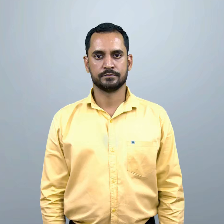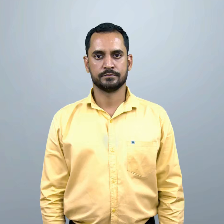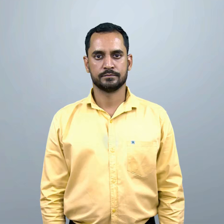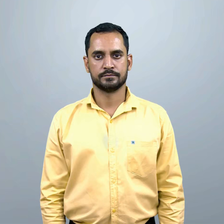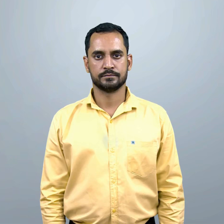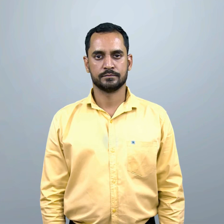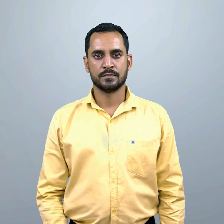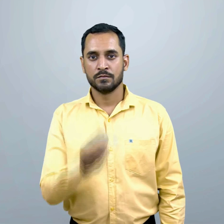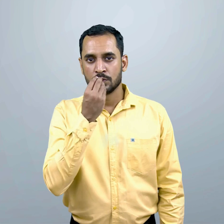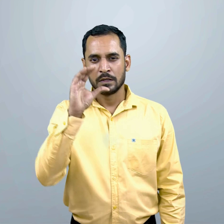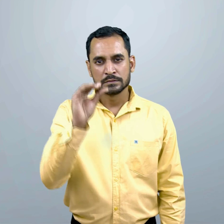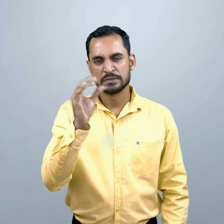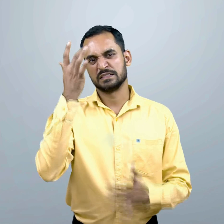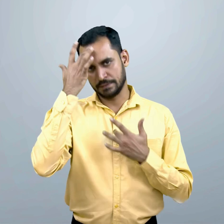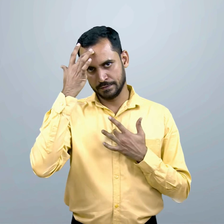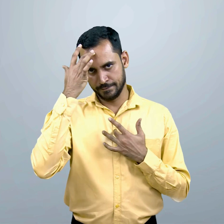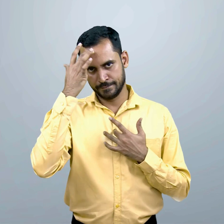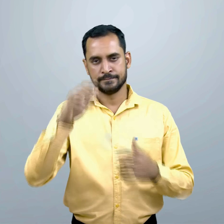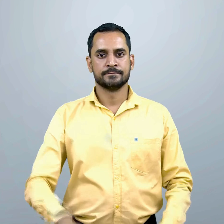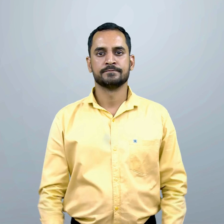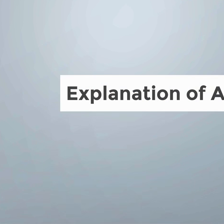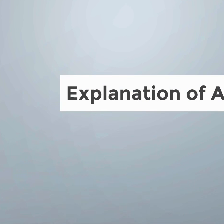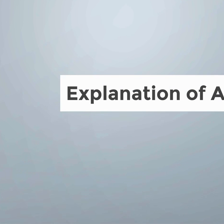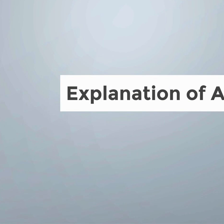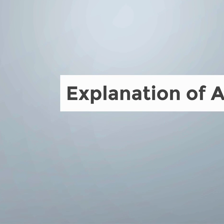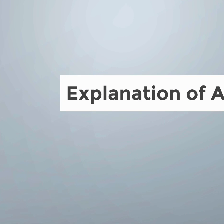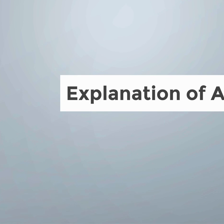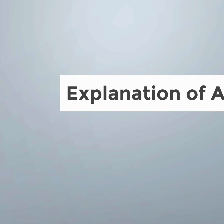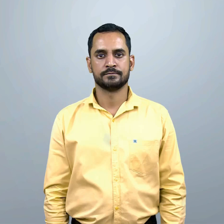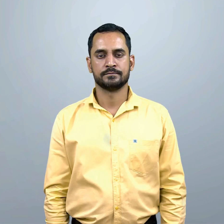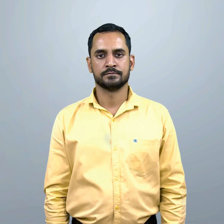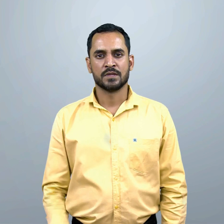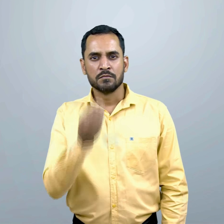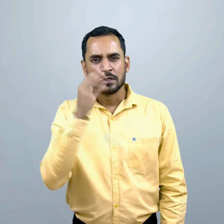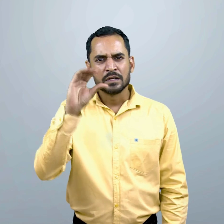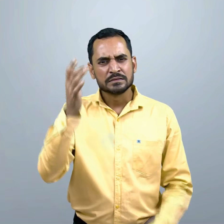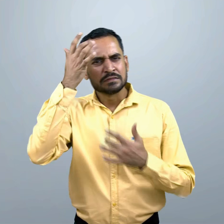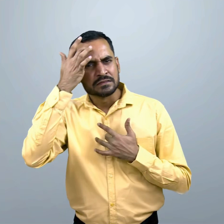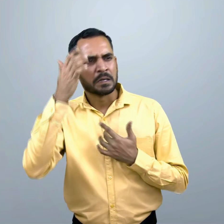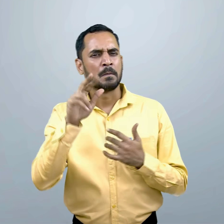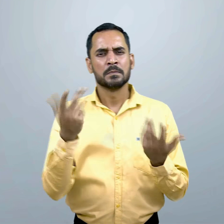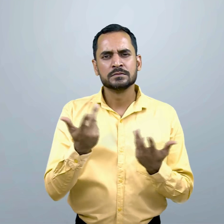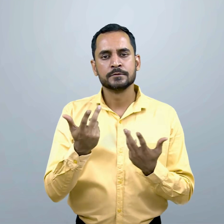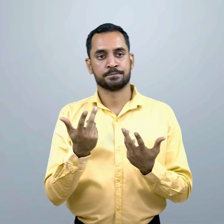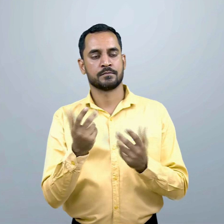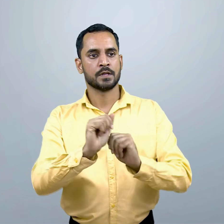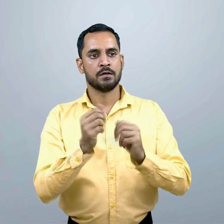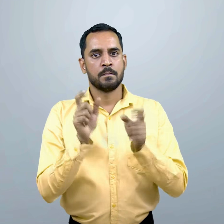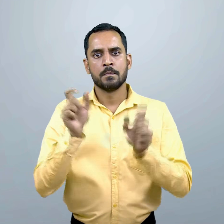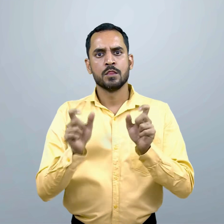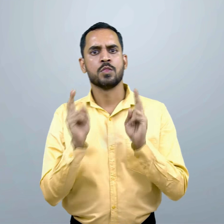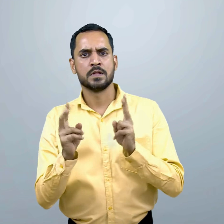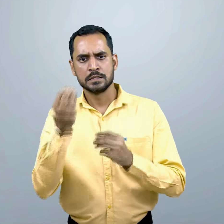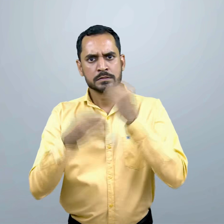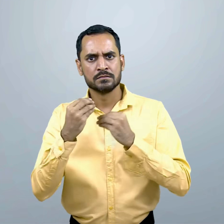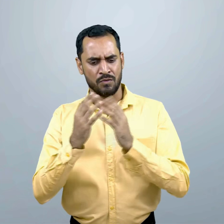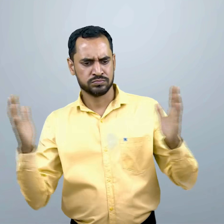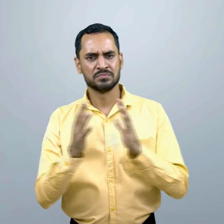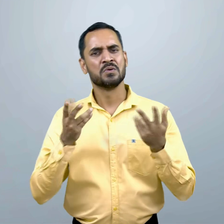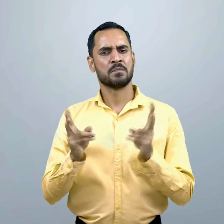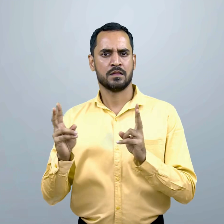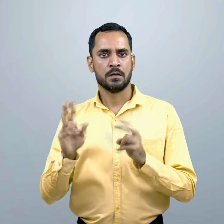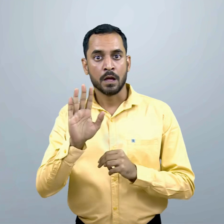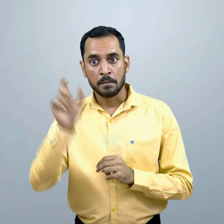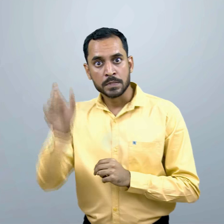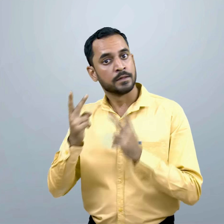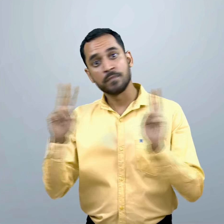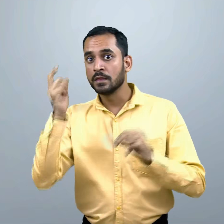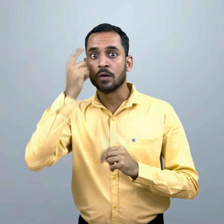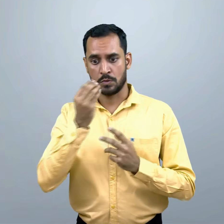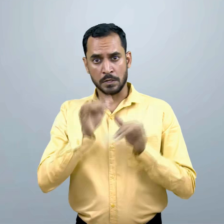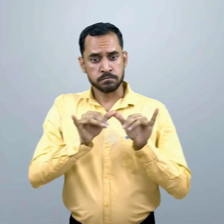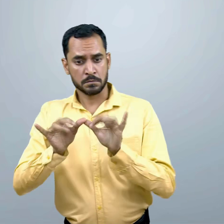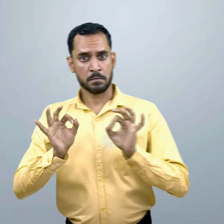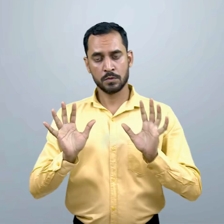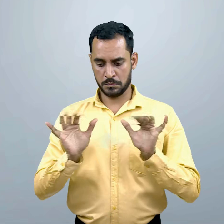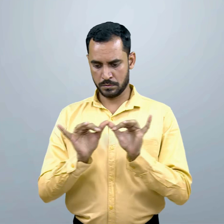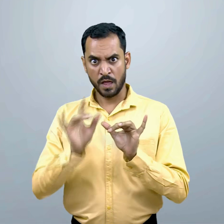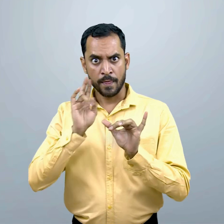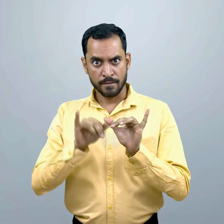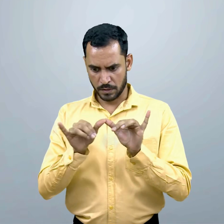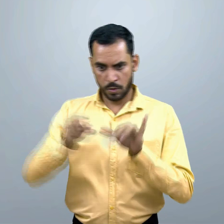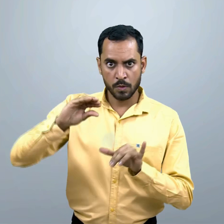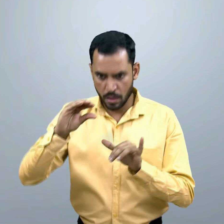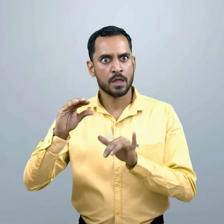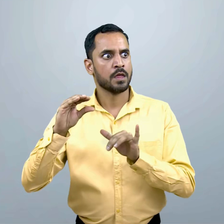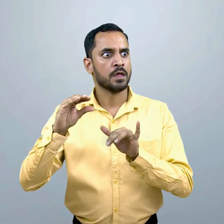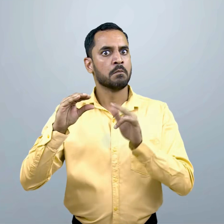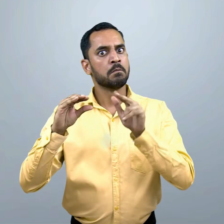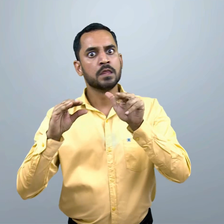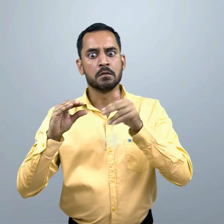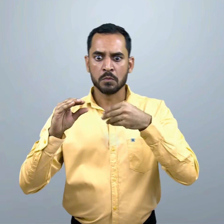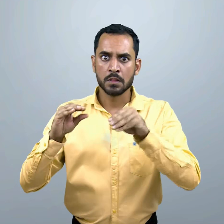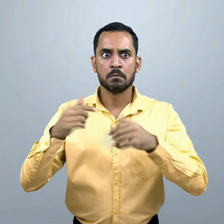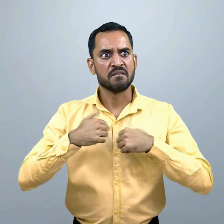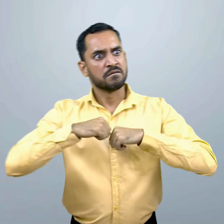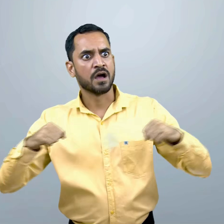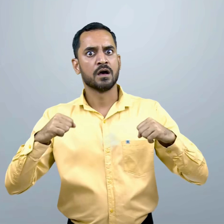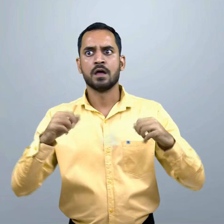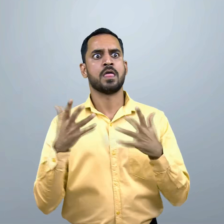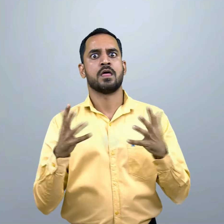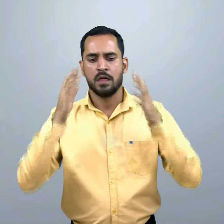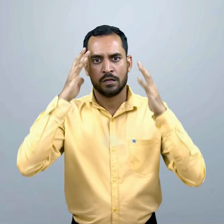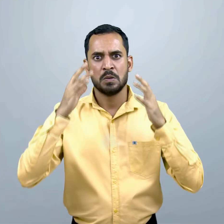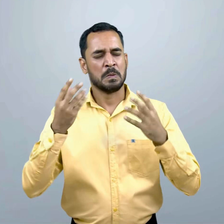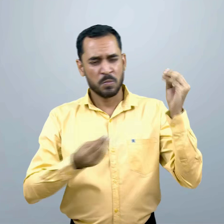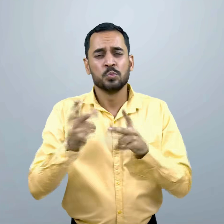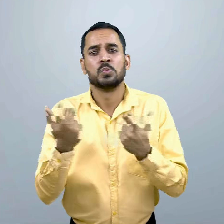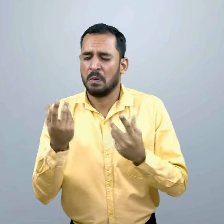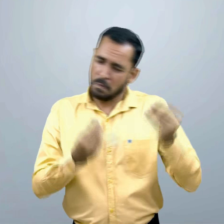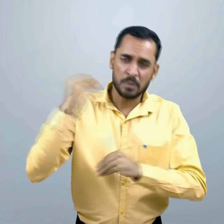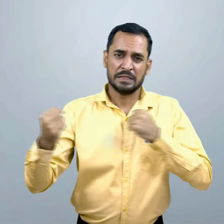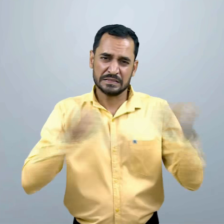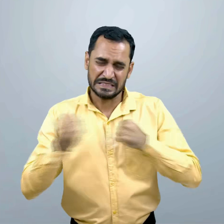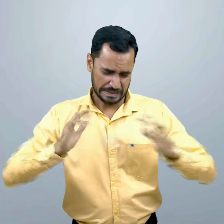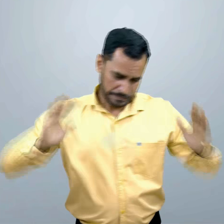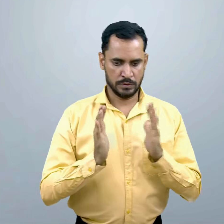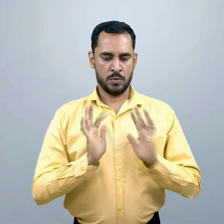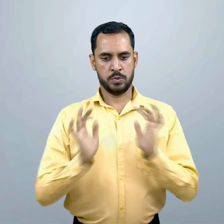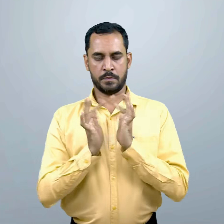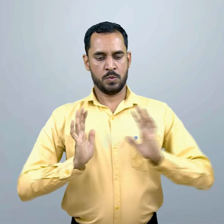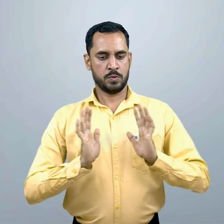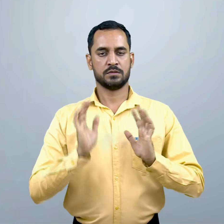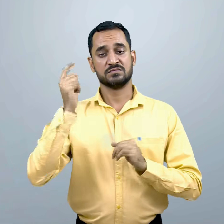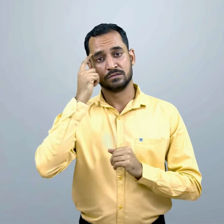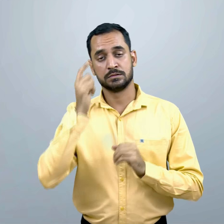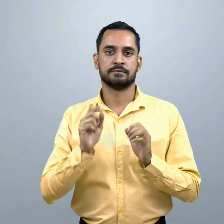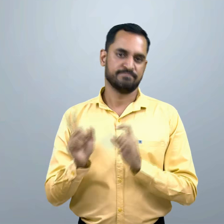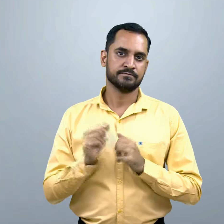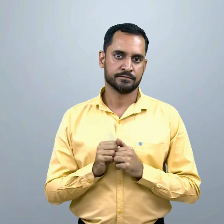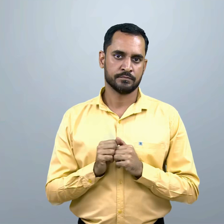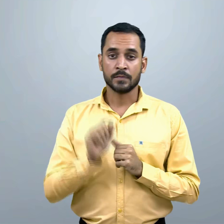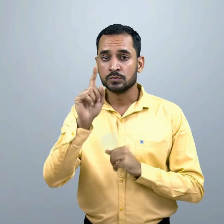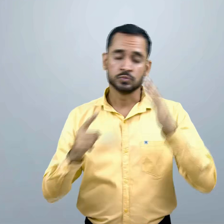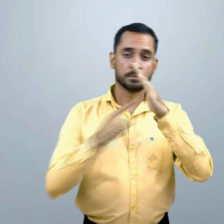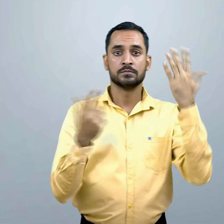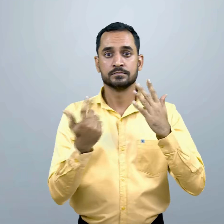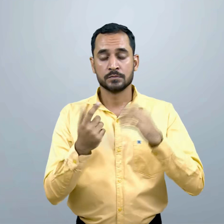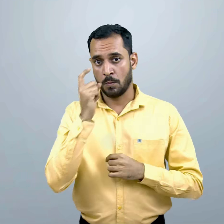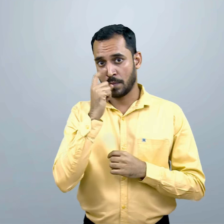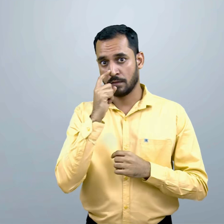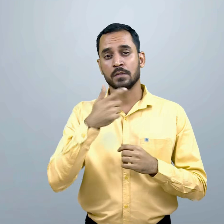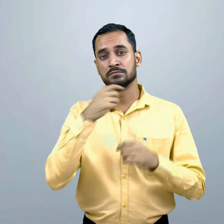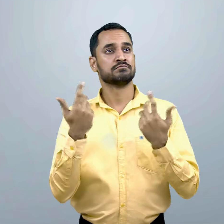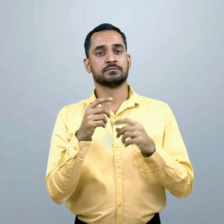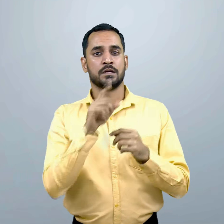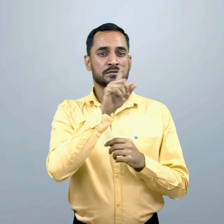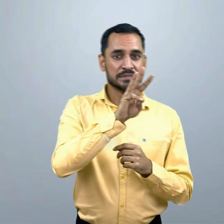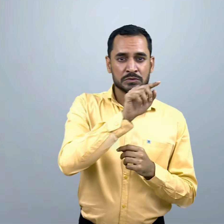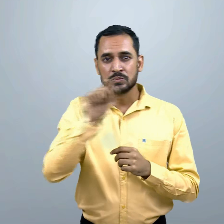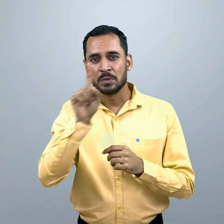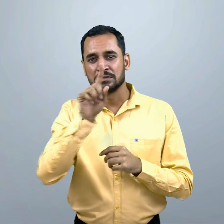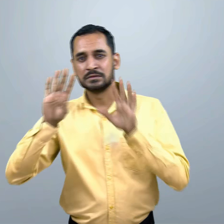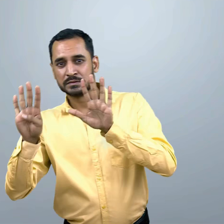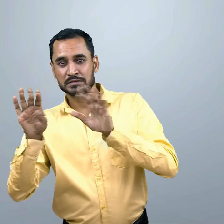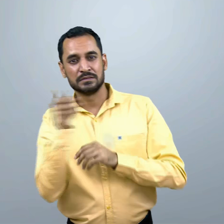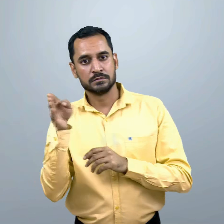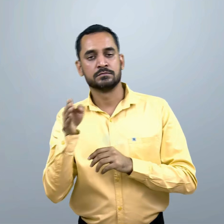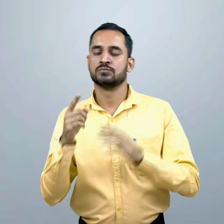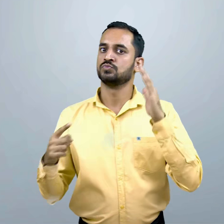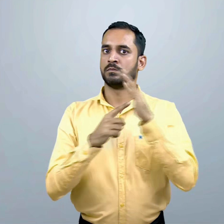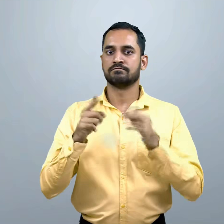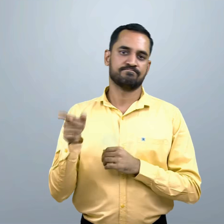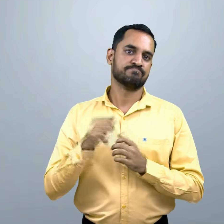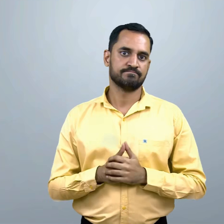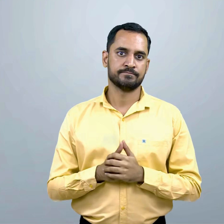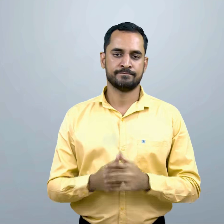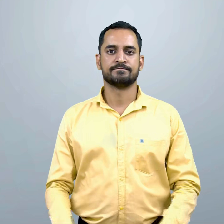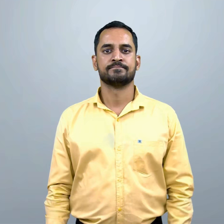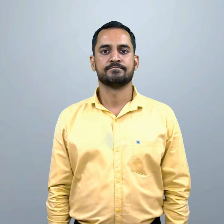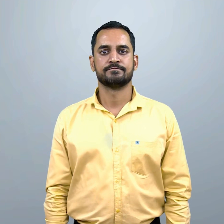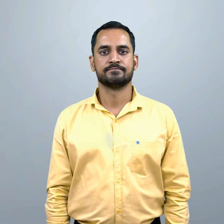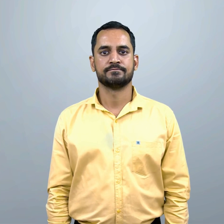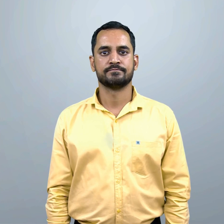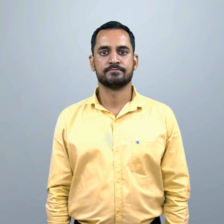Anorexia Nervosa